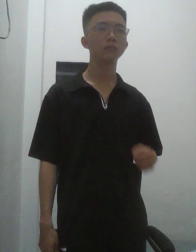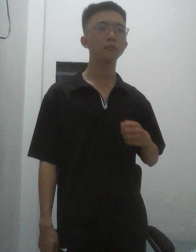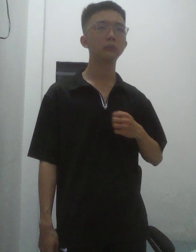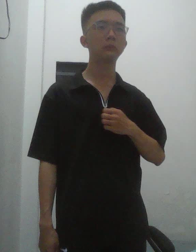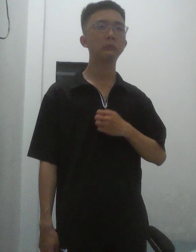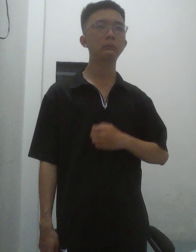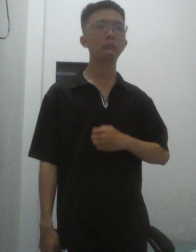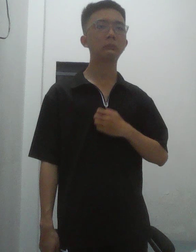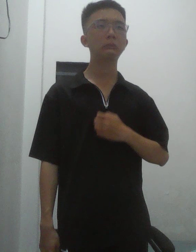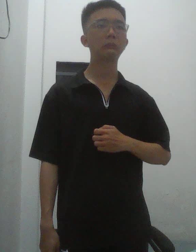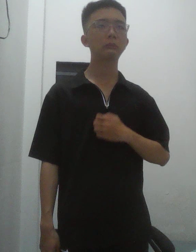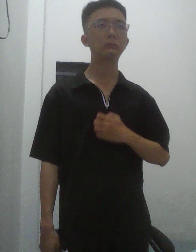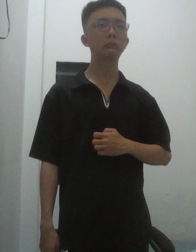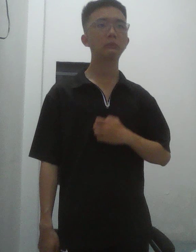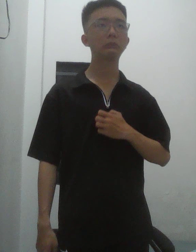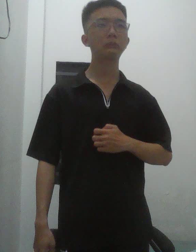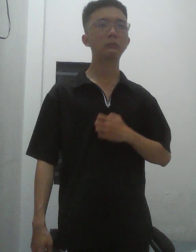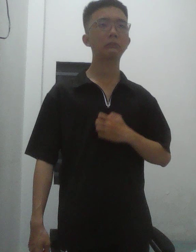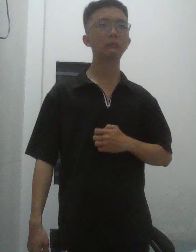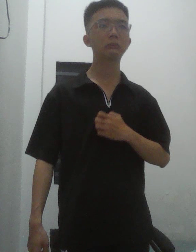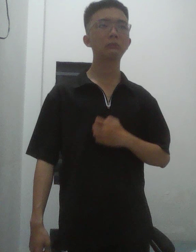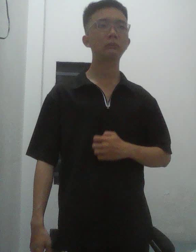ghen